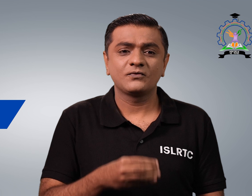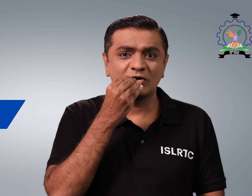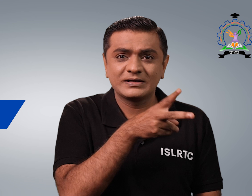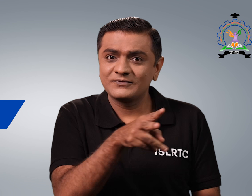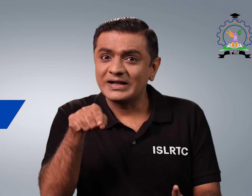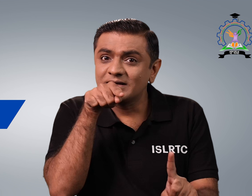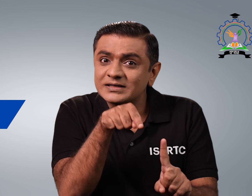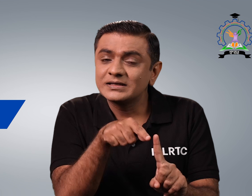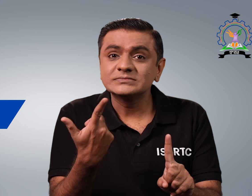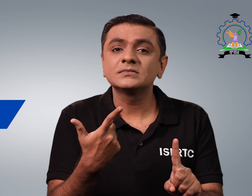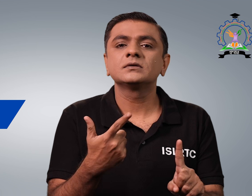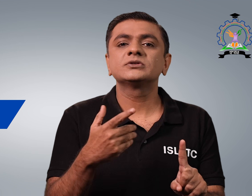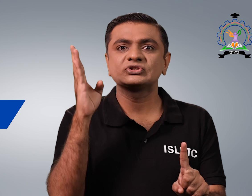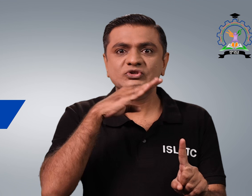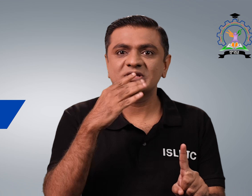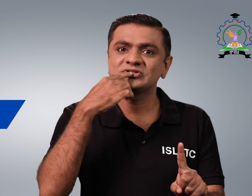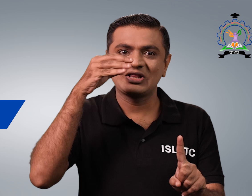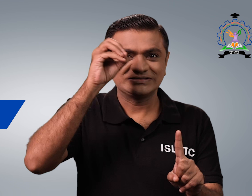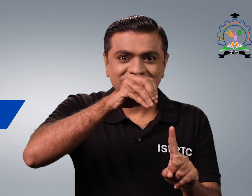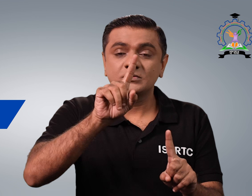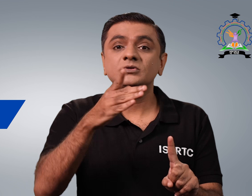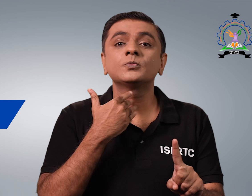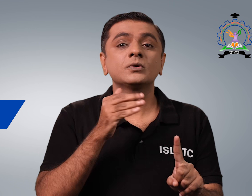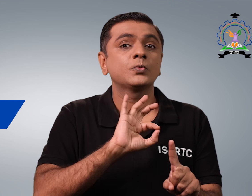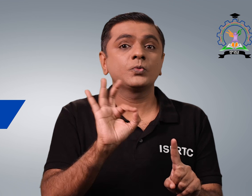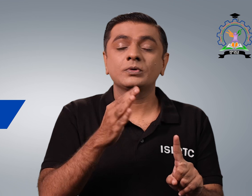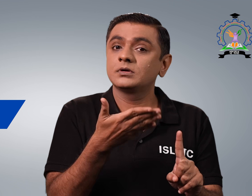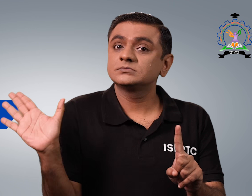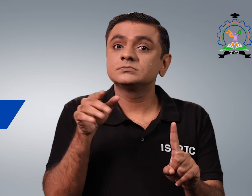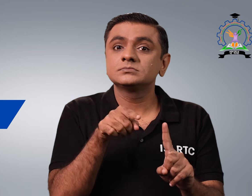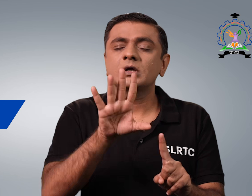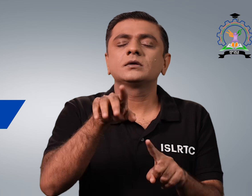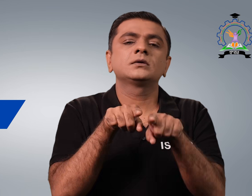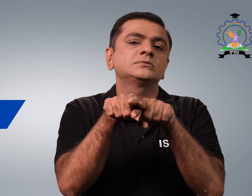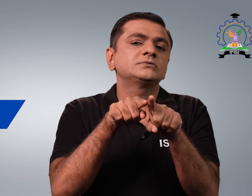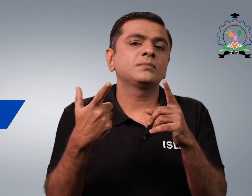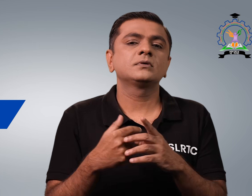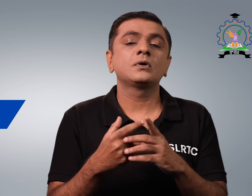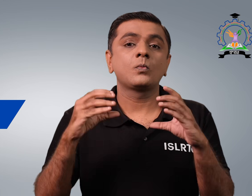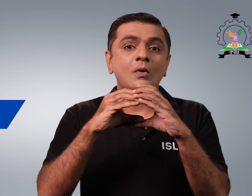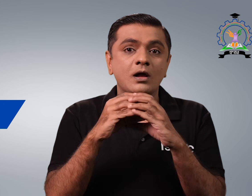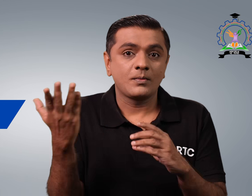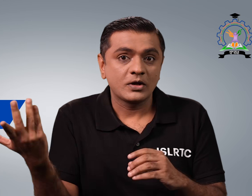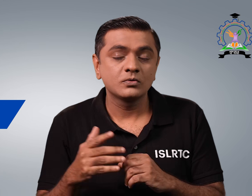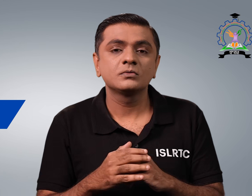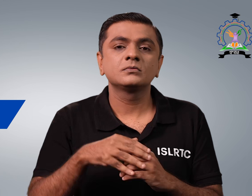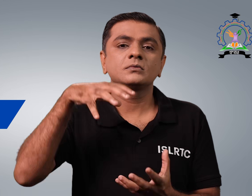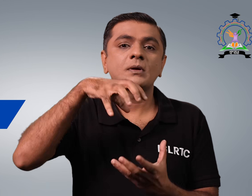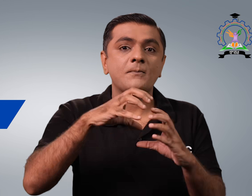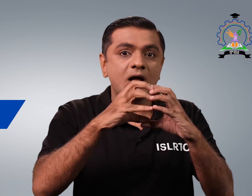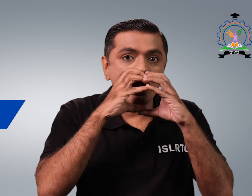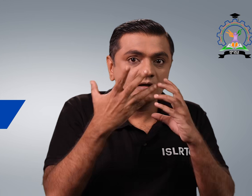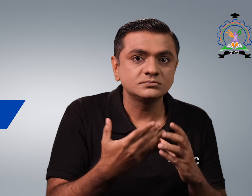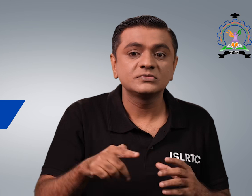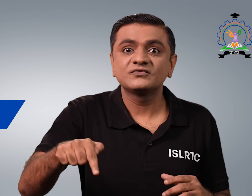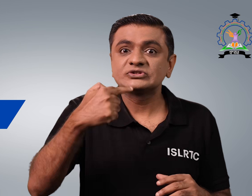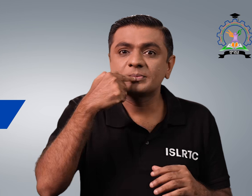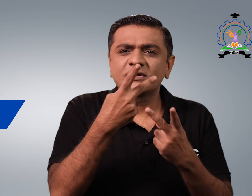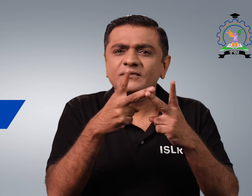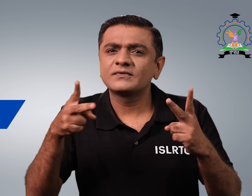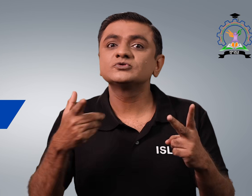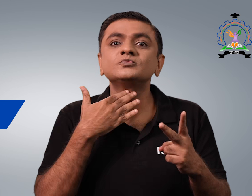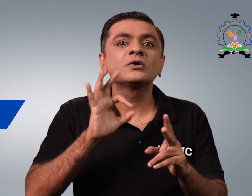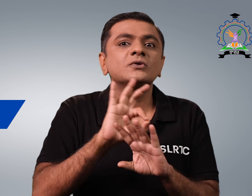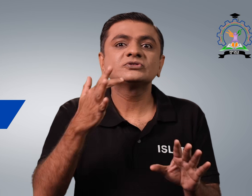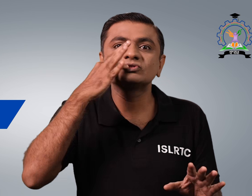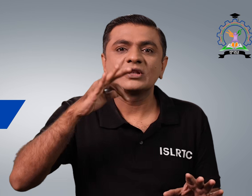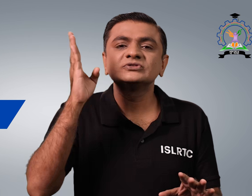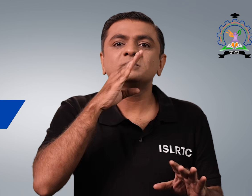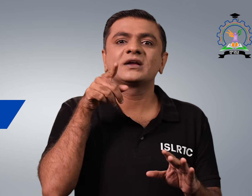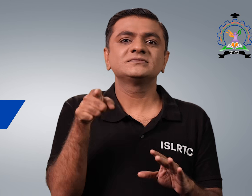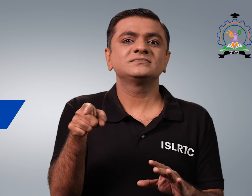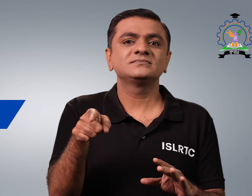Savoury describes food that is salty or spicy rather than sweet. Vada Pav, Burger, French Fries are examples of savoury food as they are not sweet.